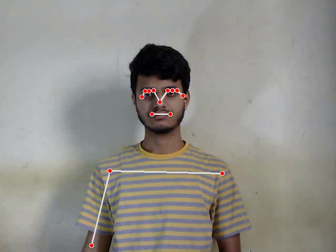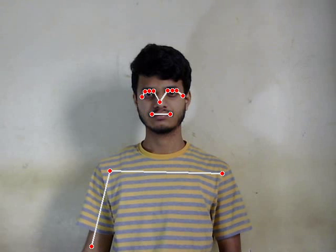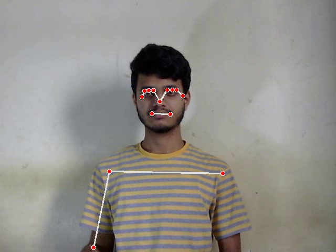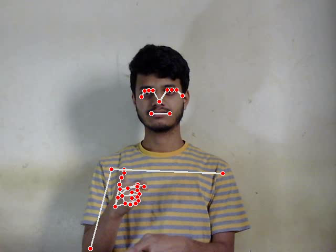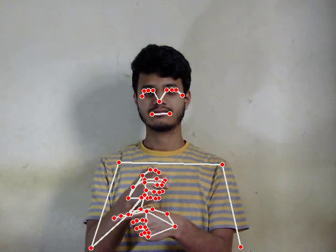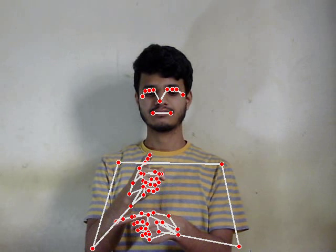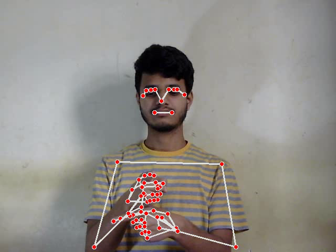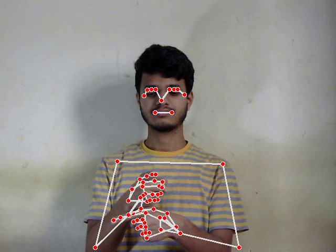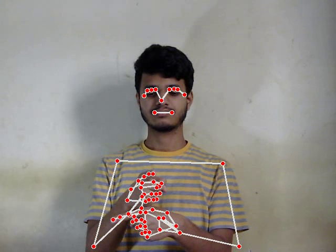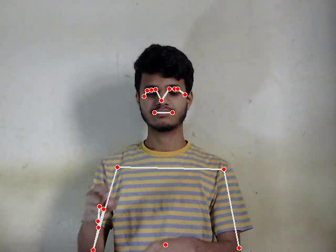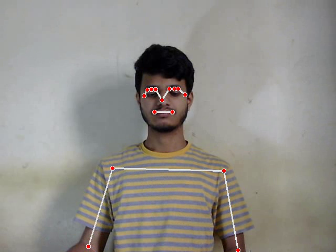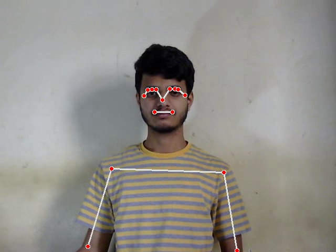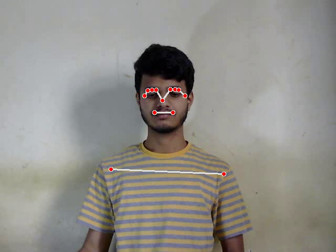right